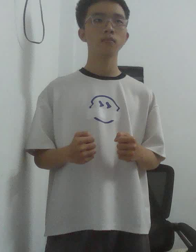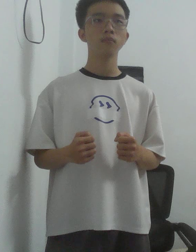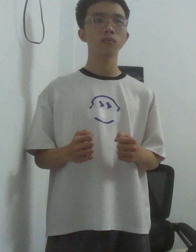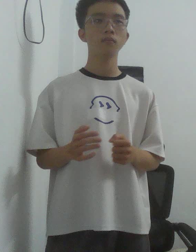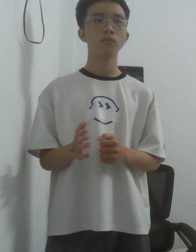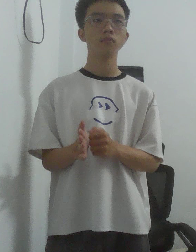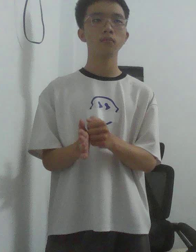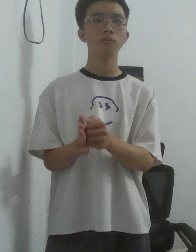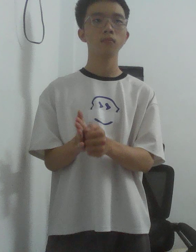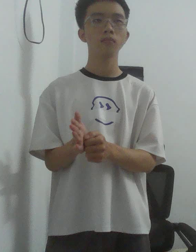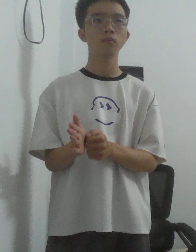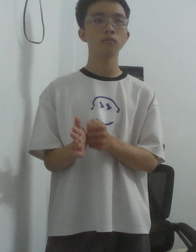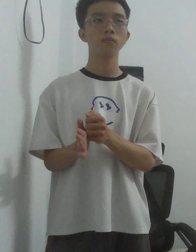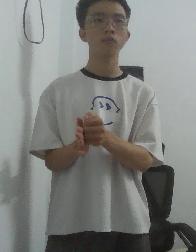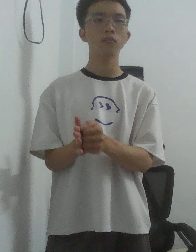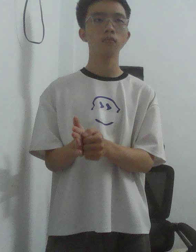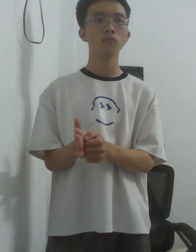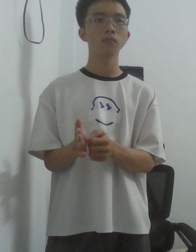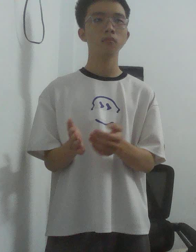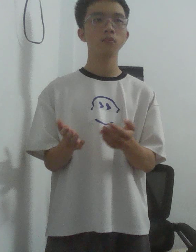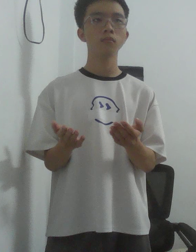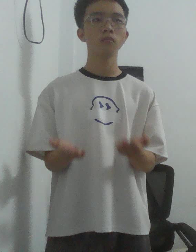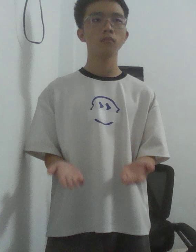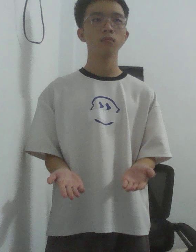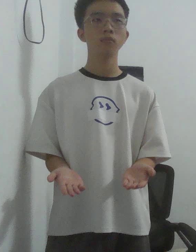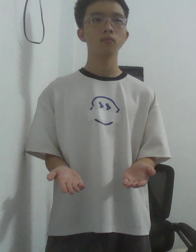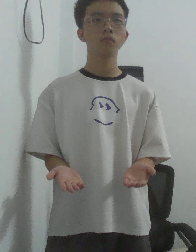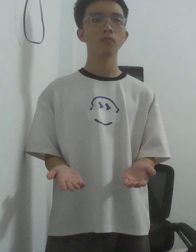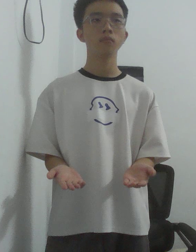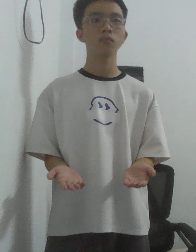thang nay